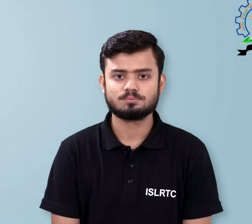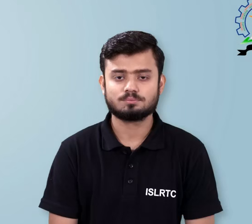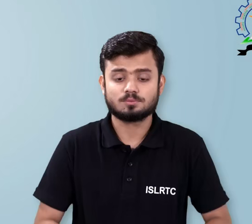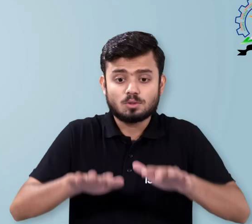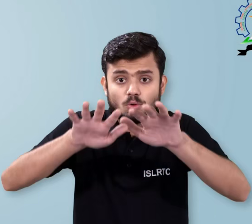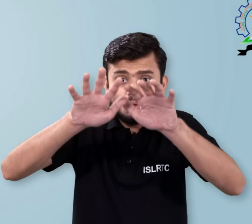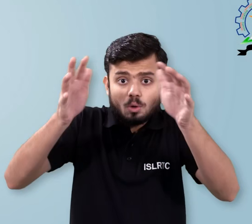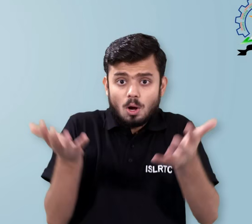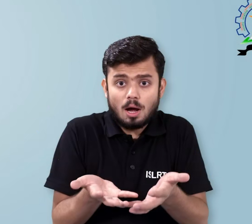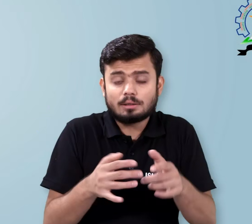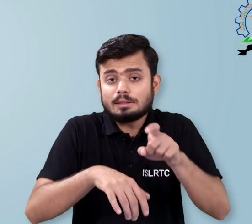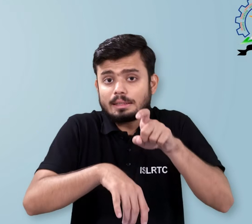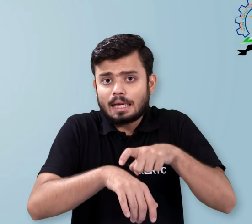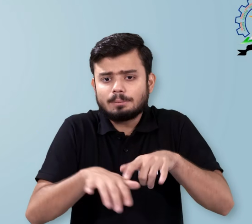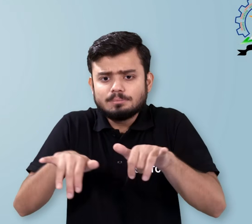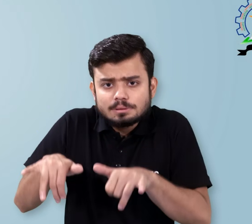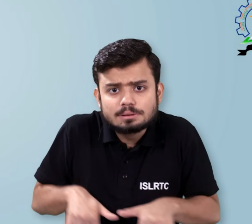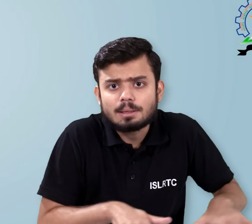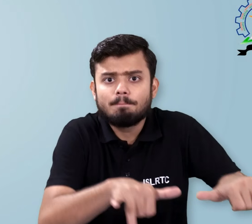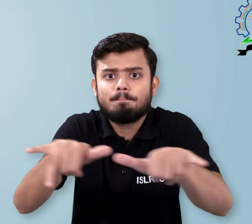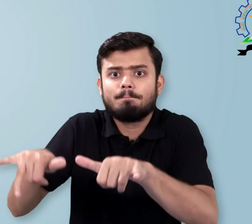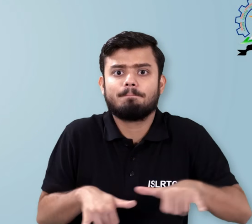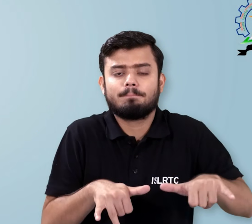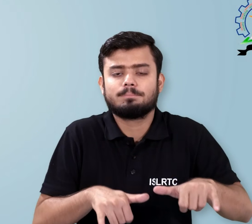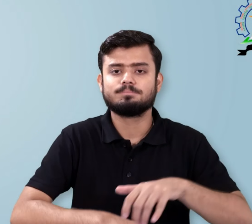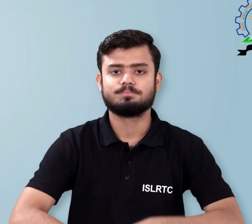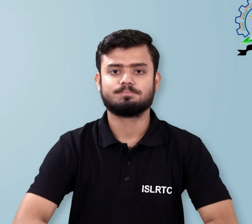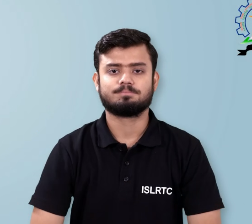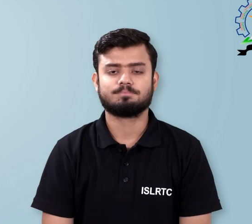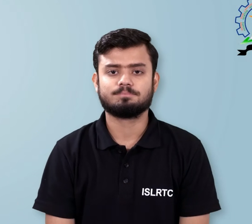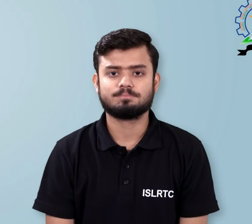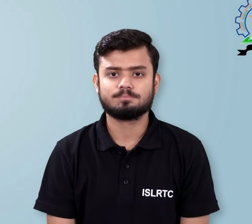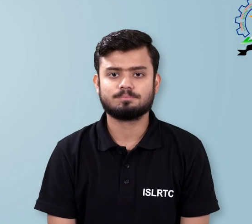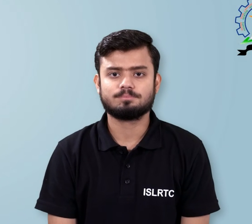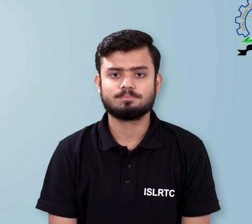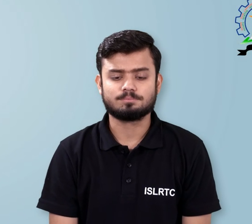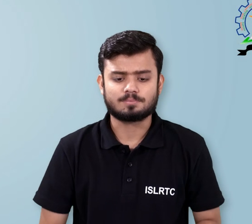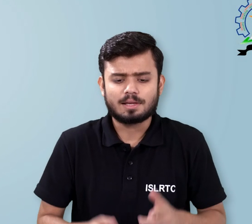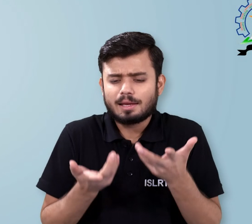Greenwich standard time